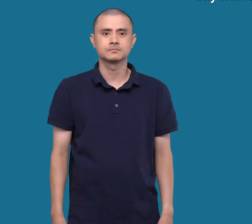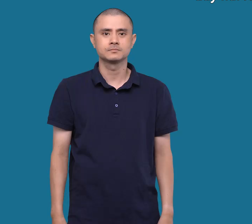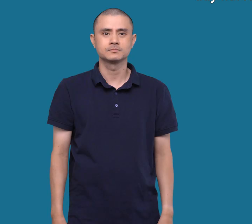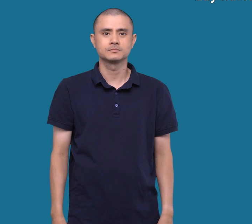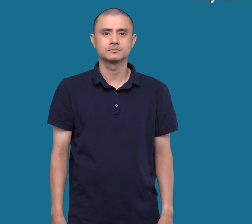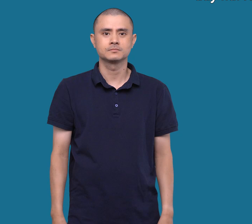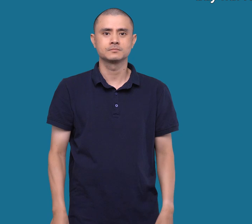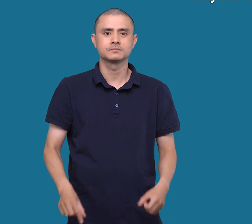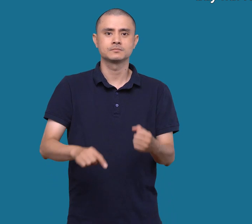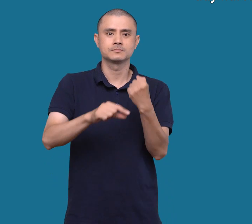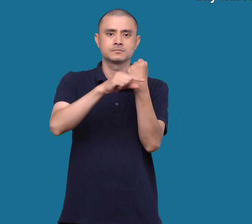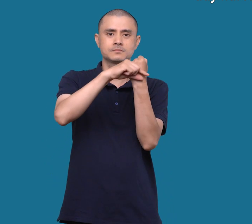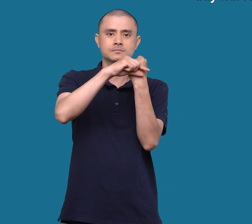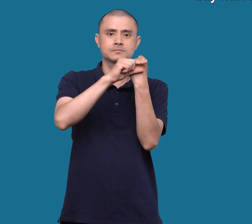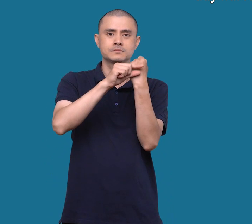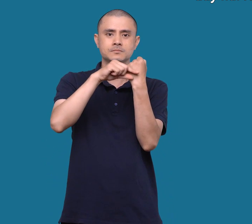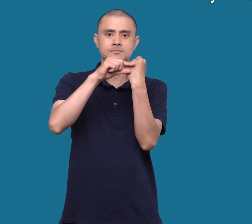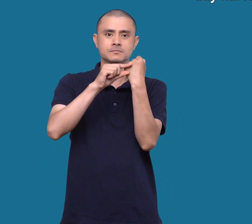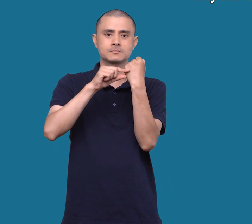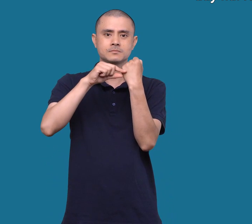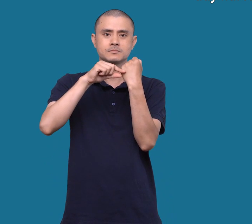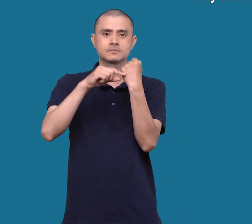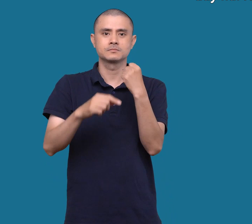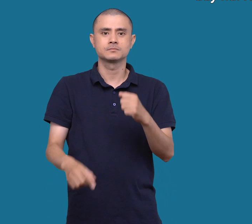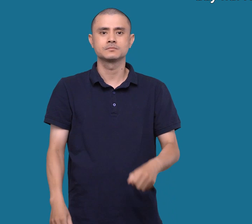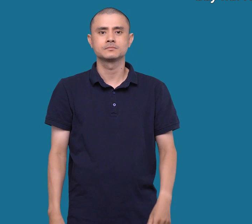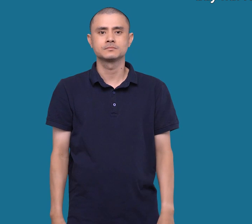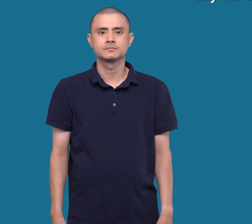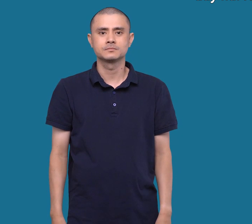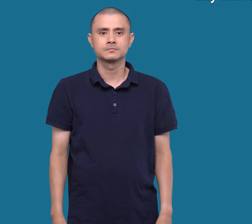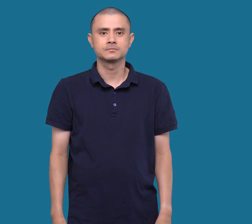dãy núi Hoàng Liên Sơn